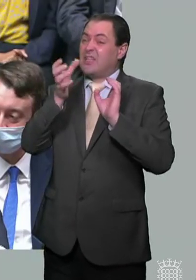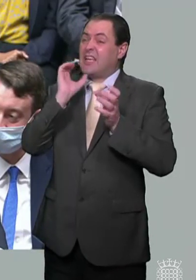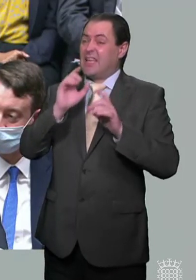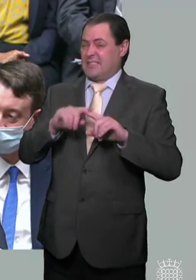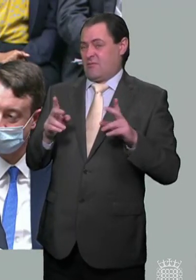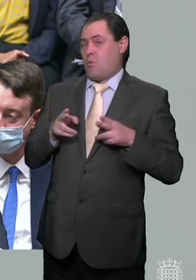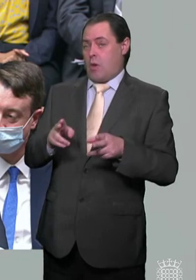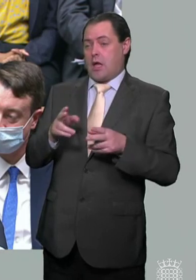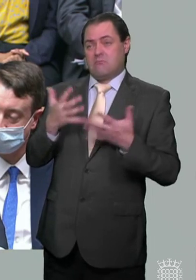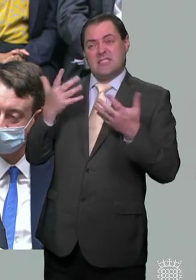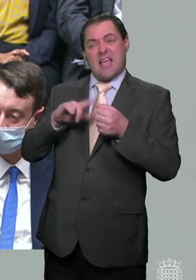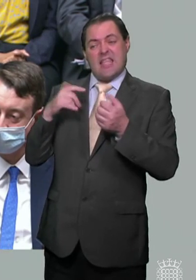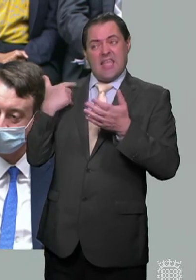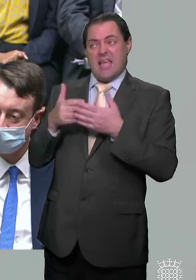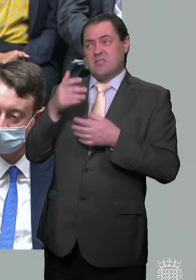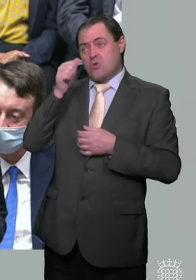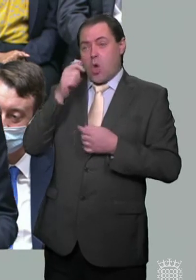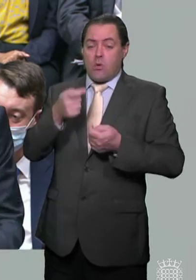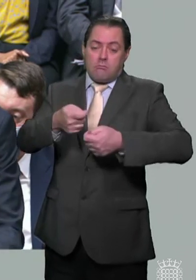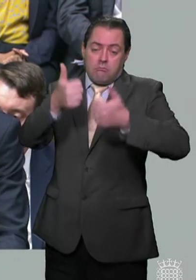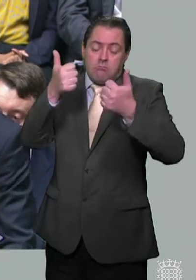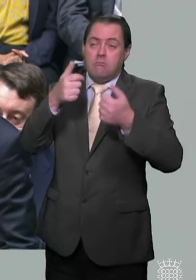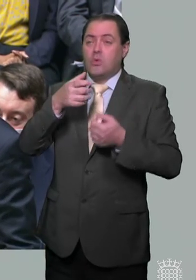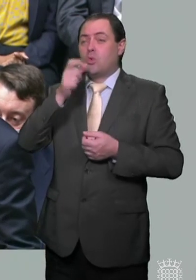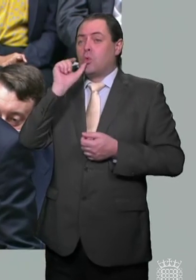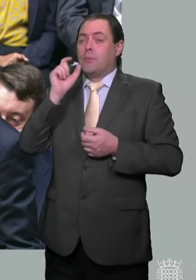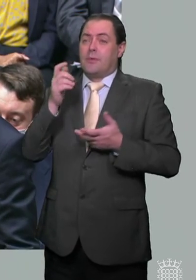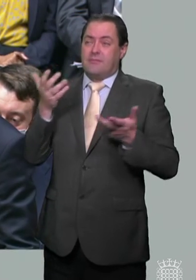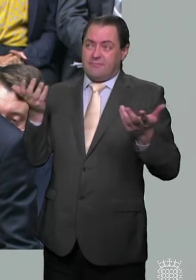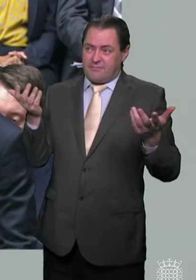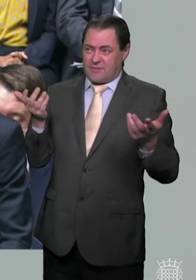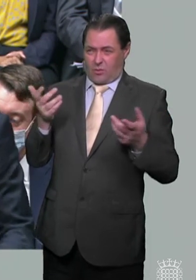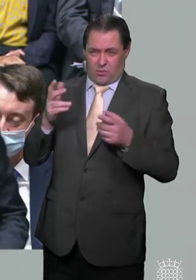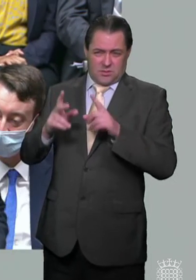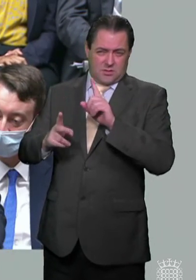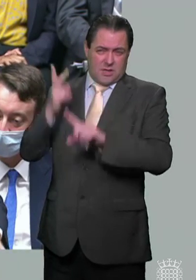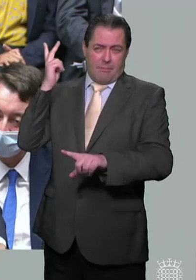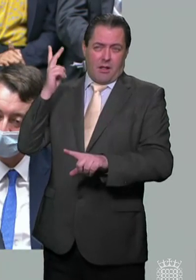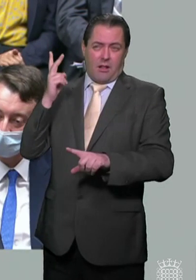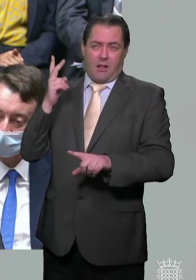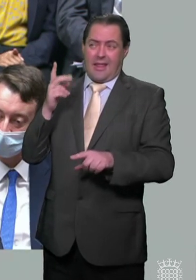Over the last decade, consumption of sparkling wines like prosecco has doubled.